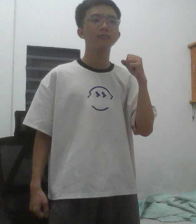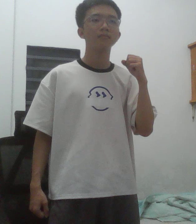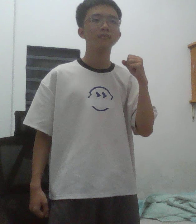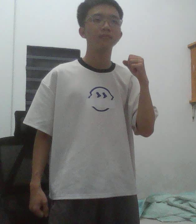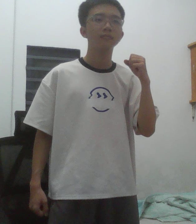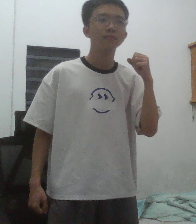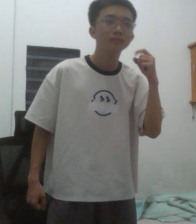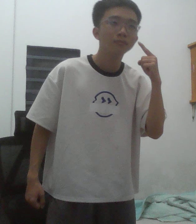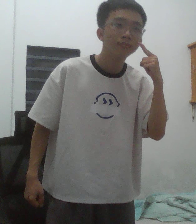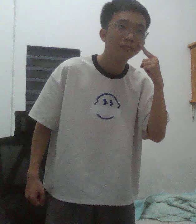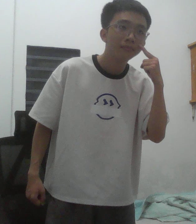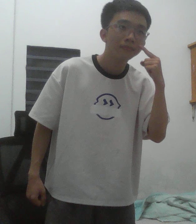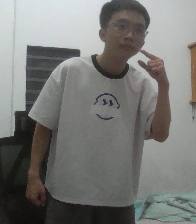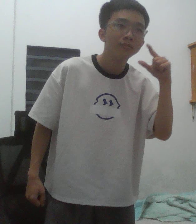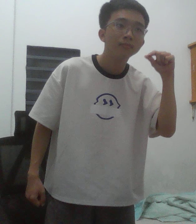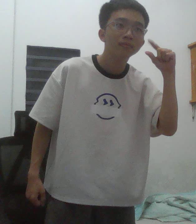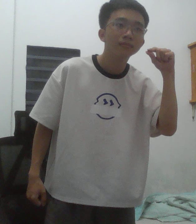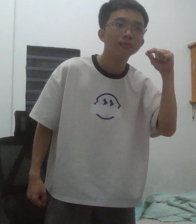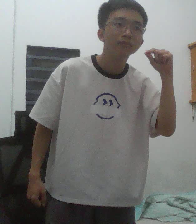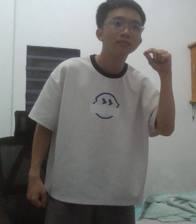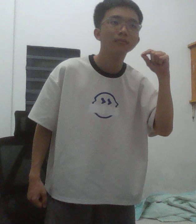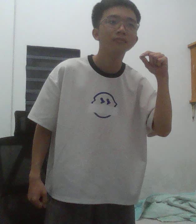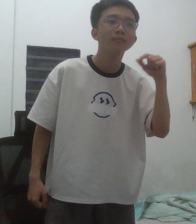lam quen